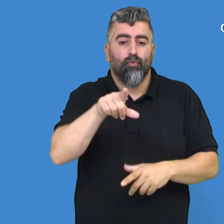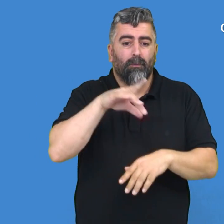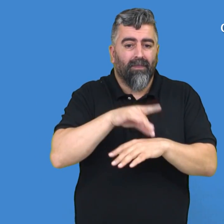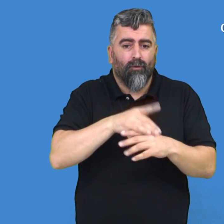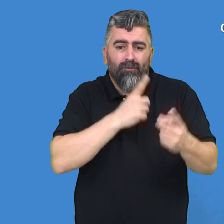enfermo